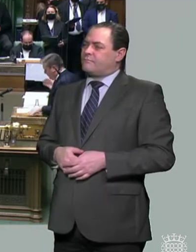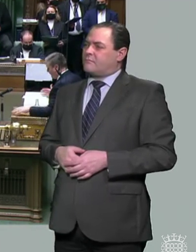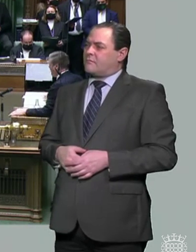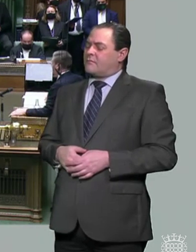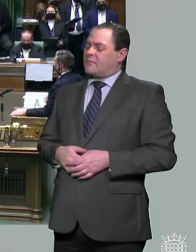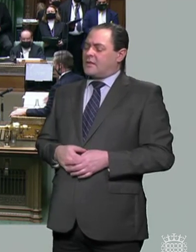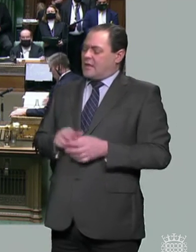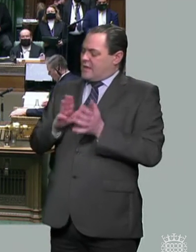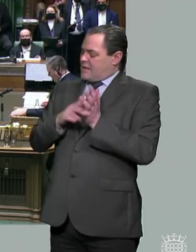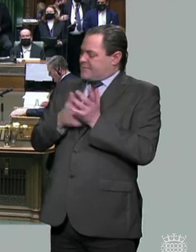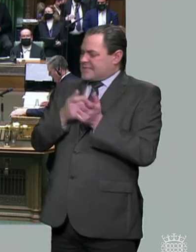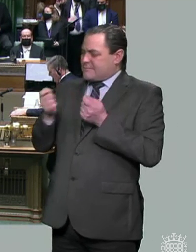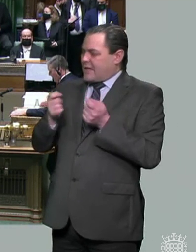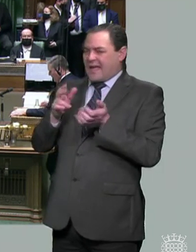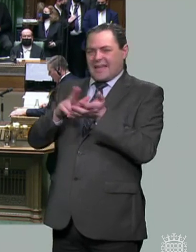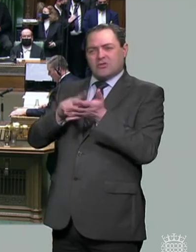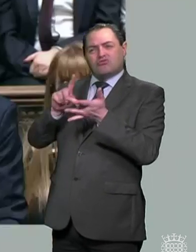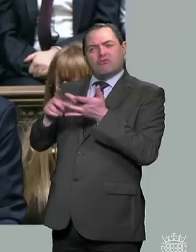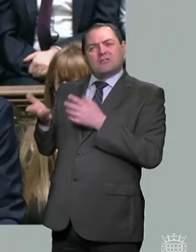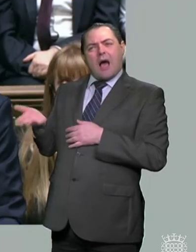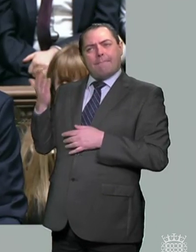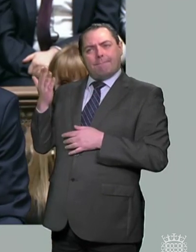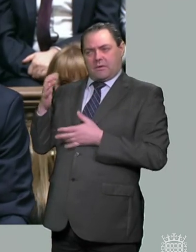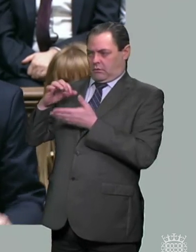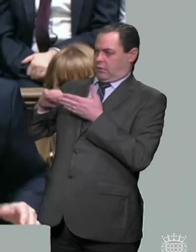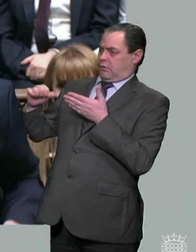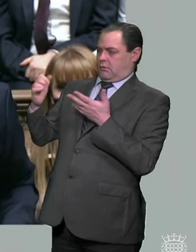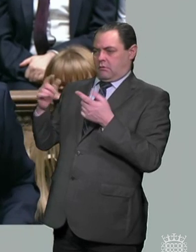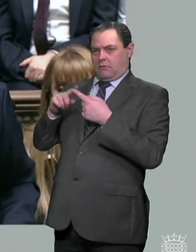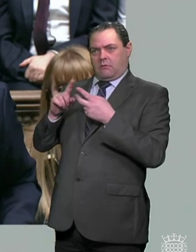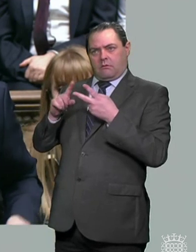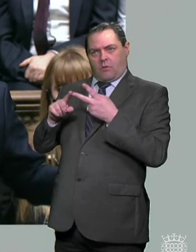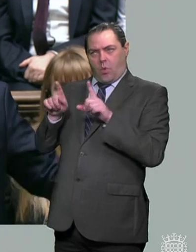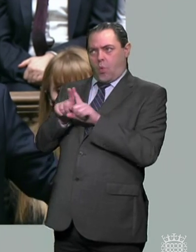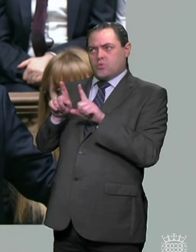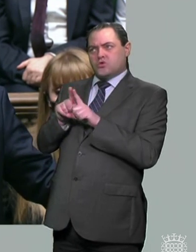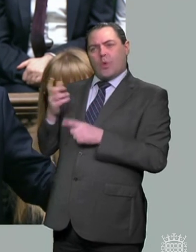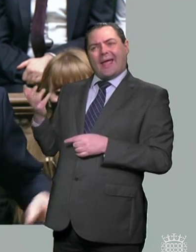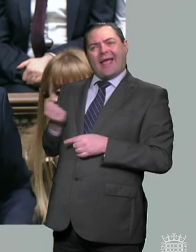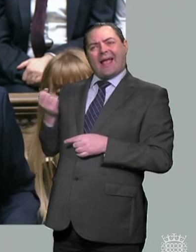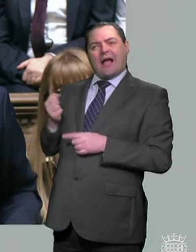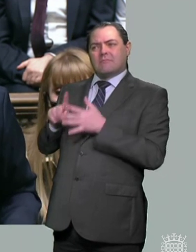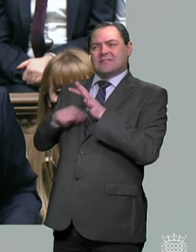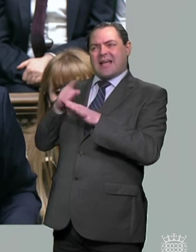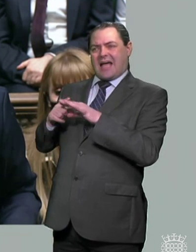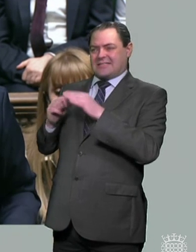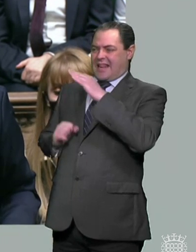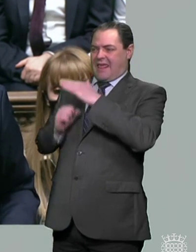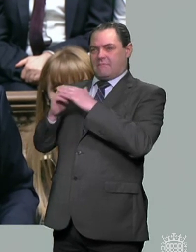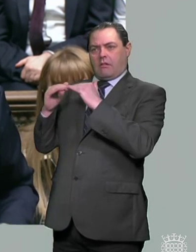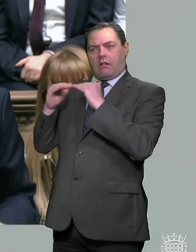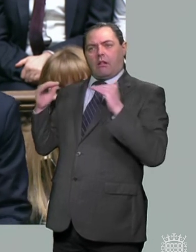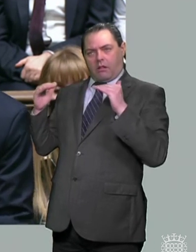It is not just the national insurance rise. Thresholds for income tax frozen—a stealth tax on working people.